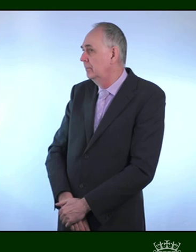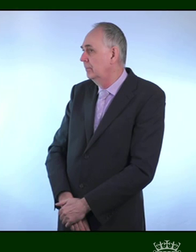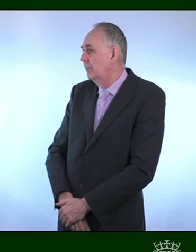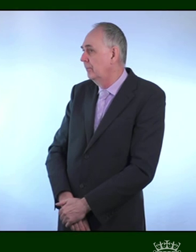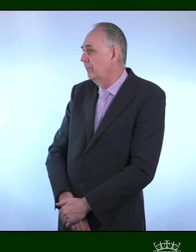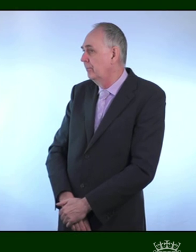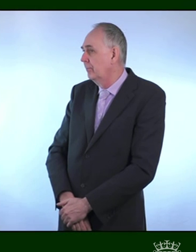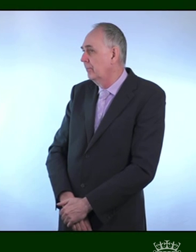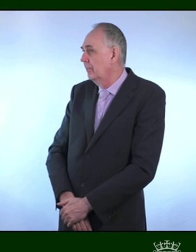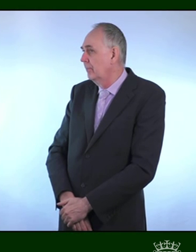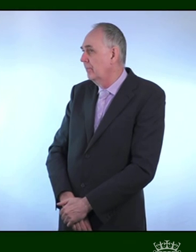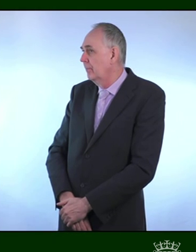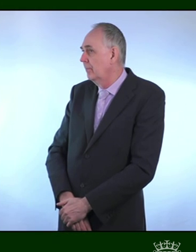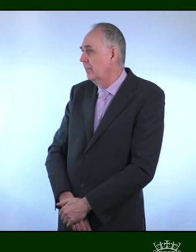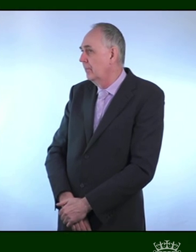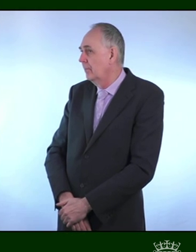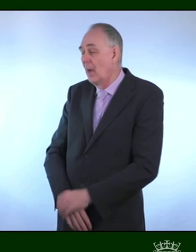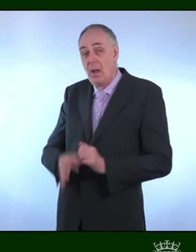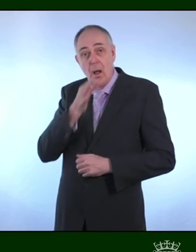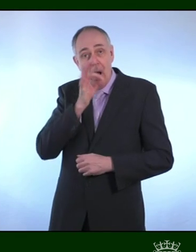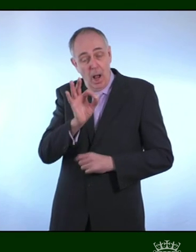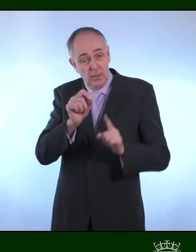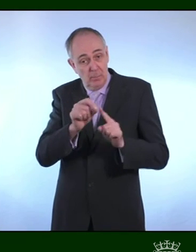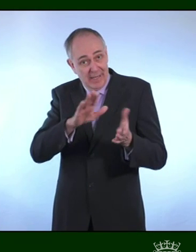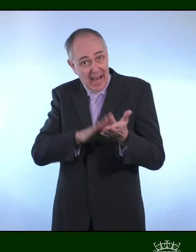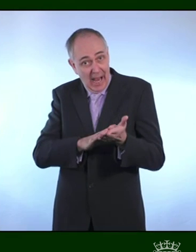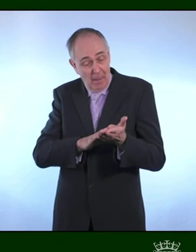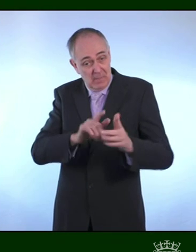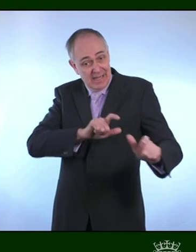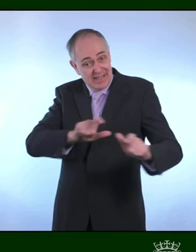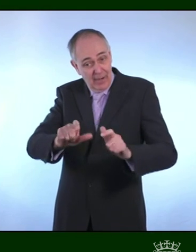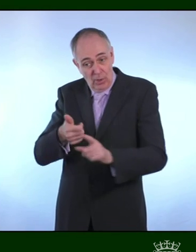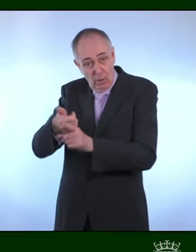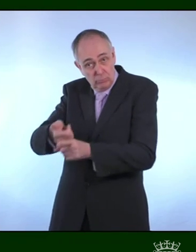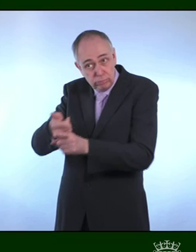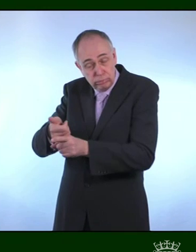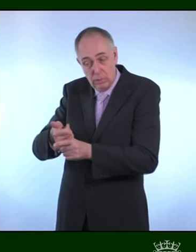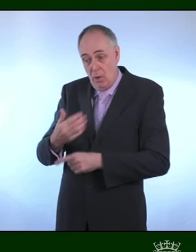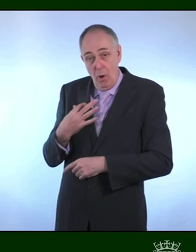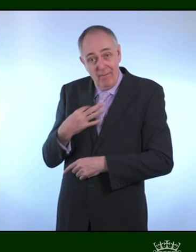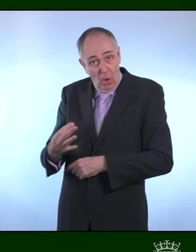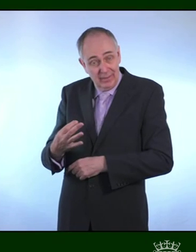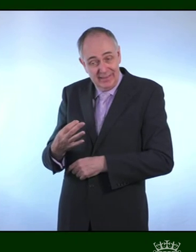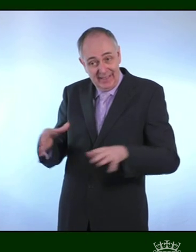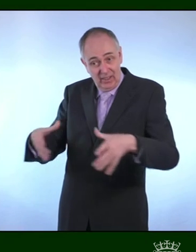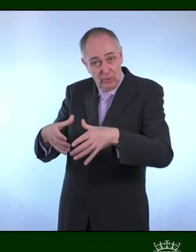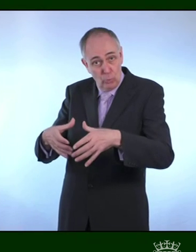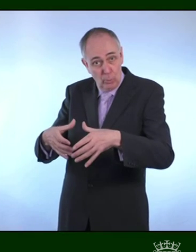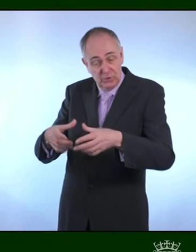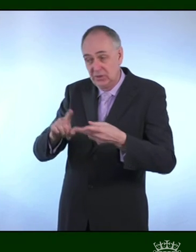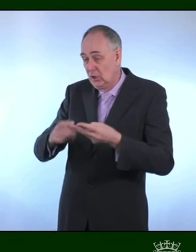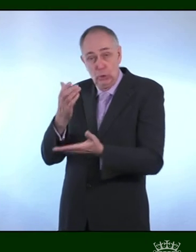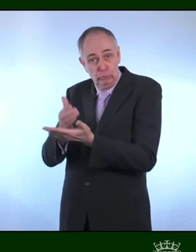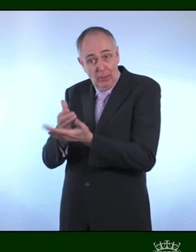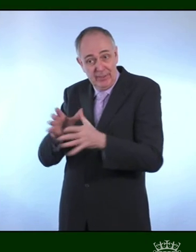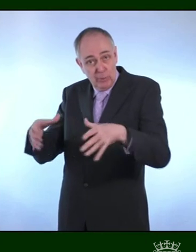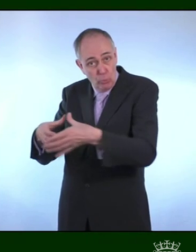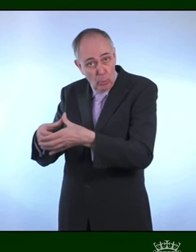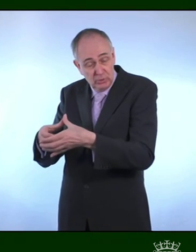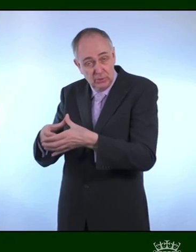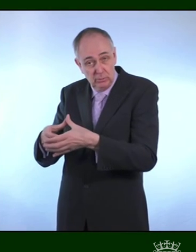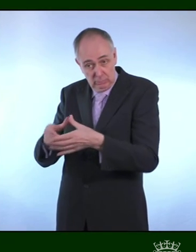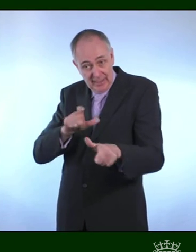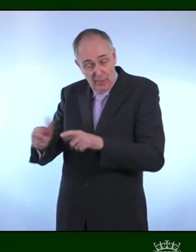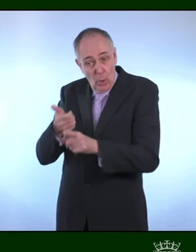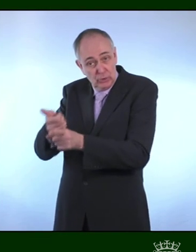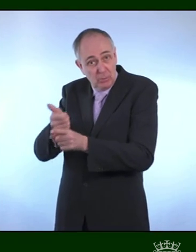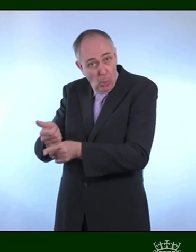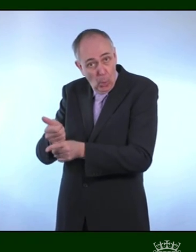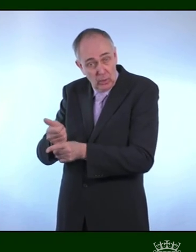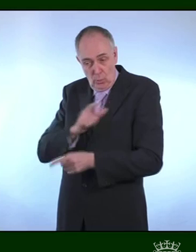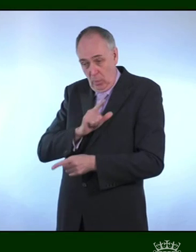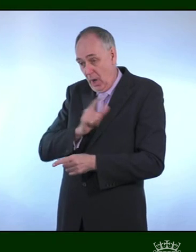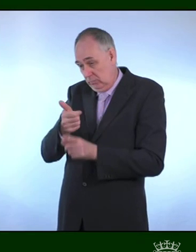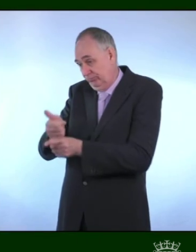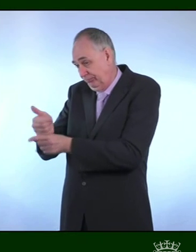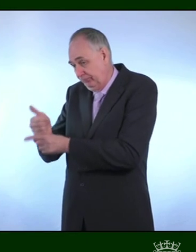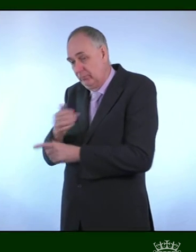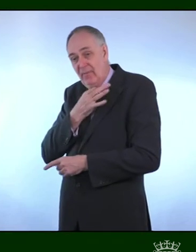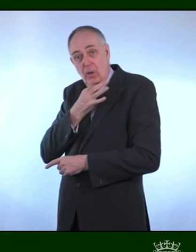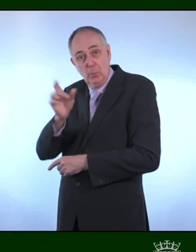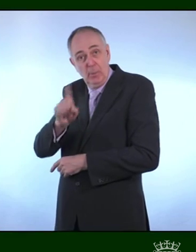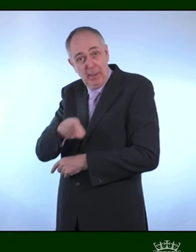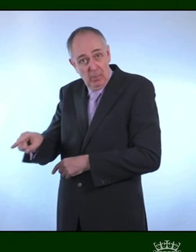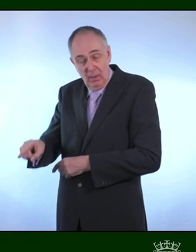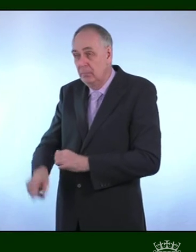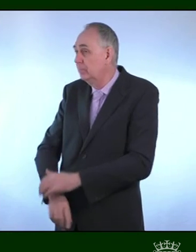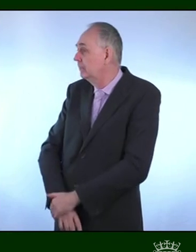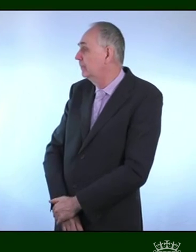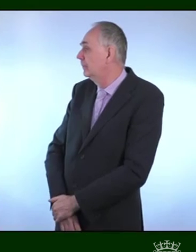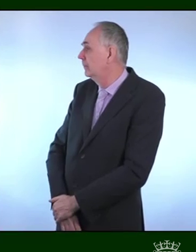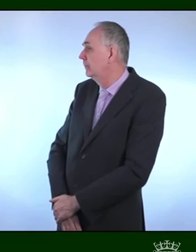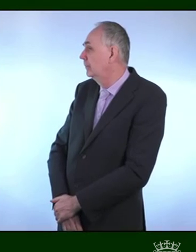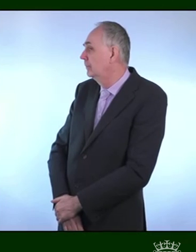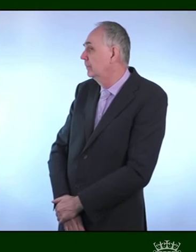Will he continue to work with the voluntary sector and charity groups to ensure that vulnerable people continue to get the support they need from this Government during this challenging time?